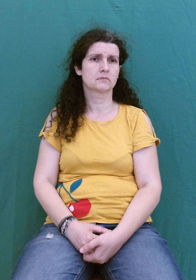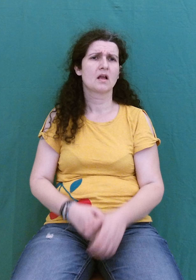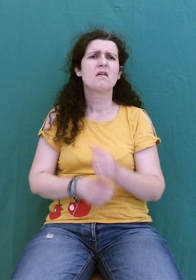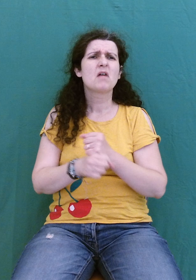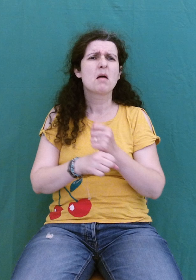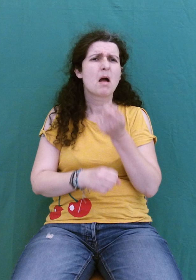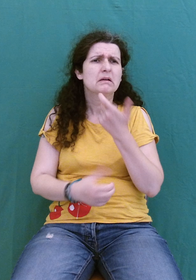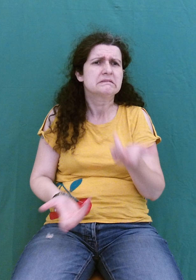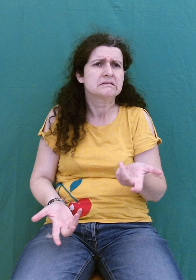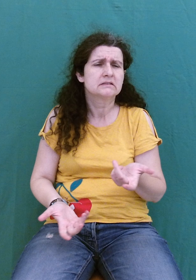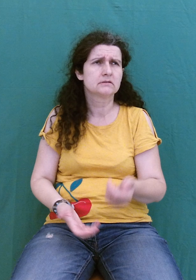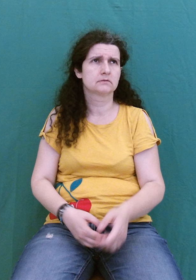ΦΑΡΜΑΚΑ ΤΙ?